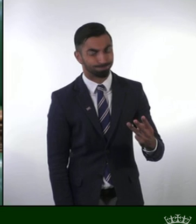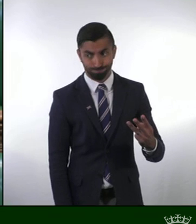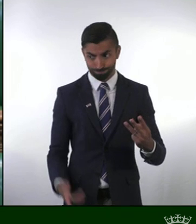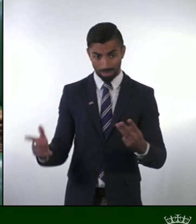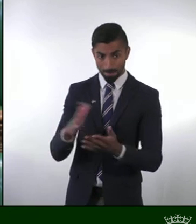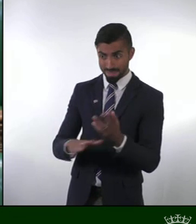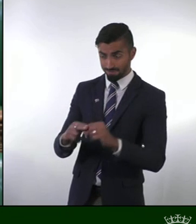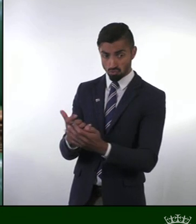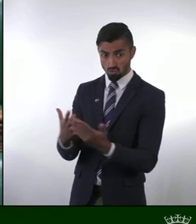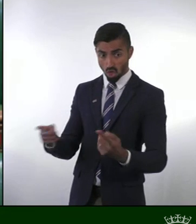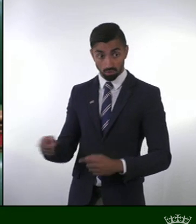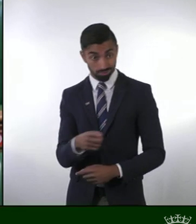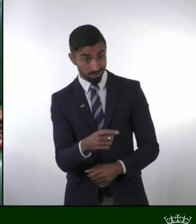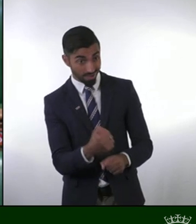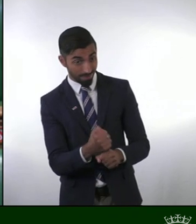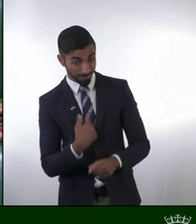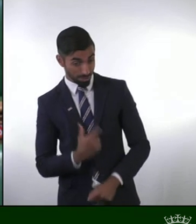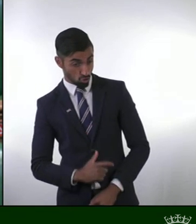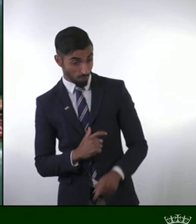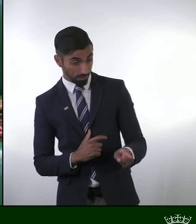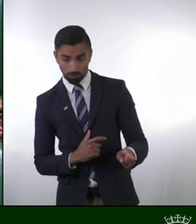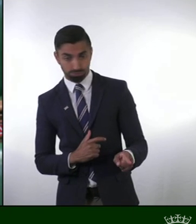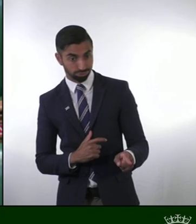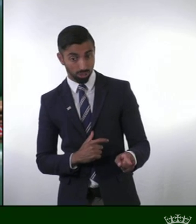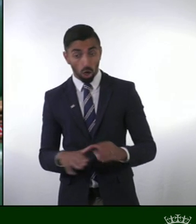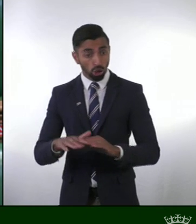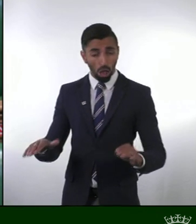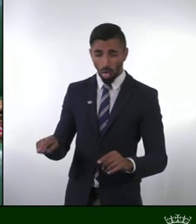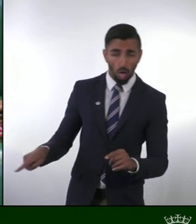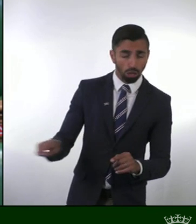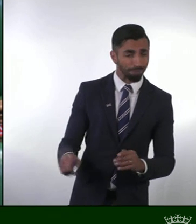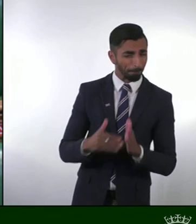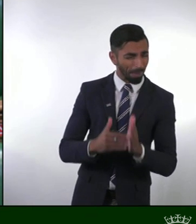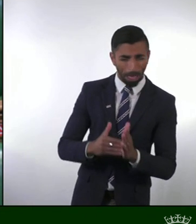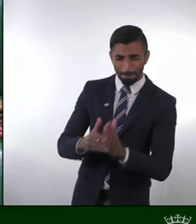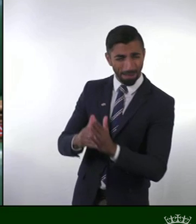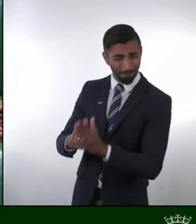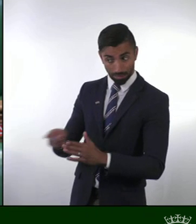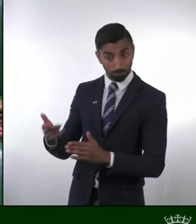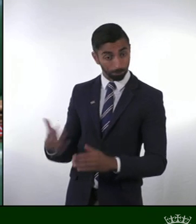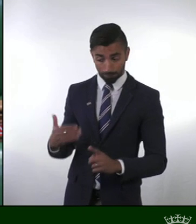Millions of children will miss six months’ worth of schooling and inequality will now go up.